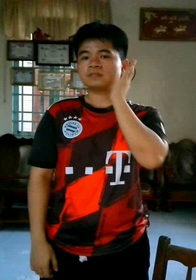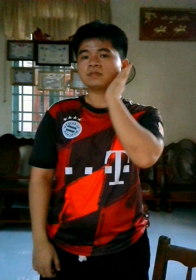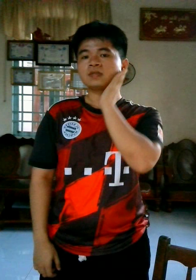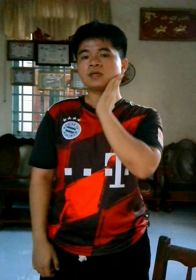dep